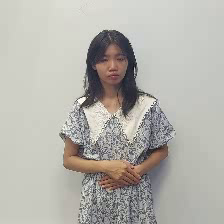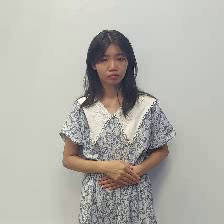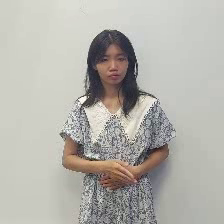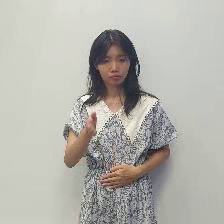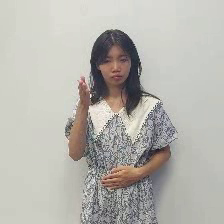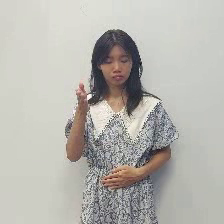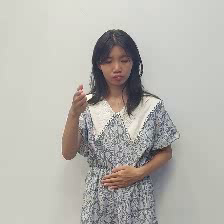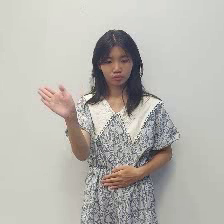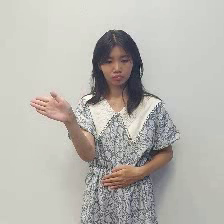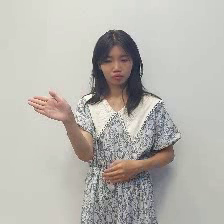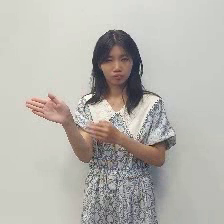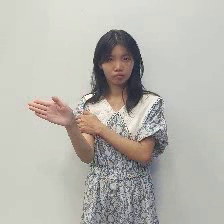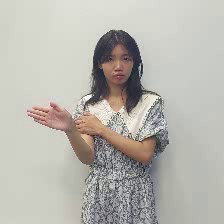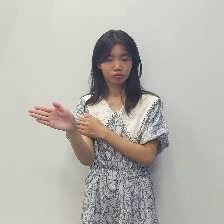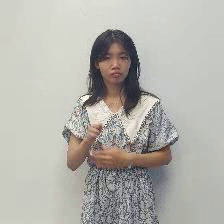Rẽ phải